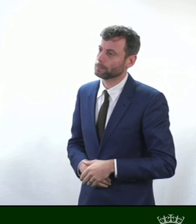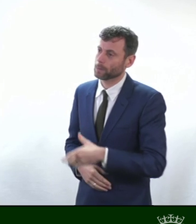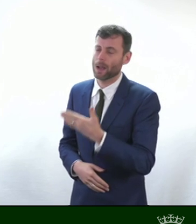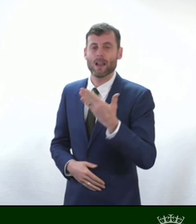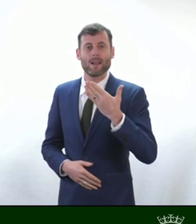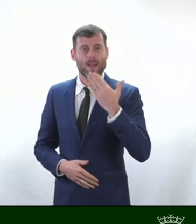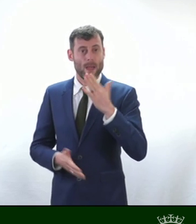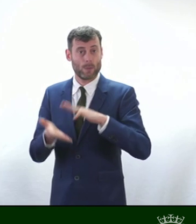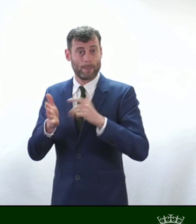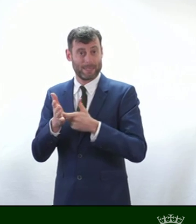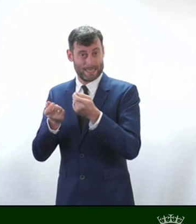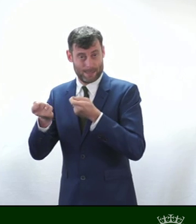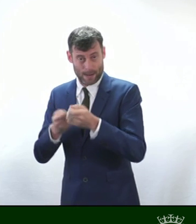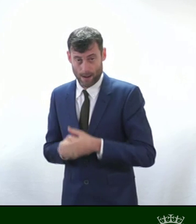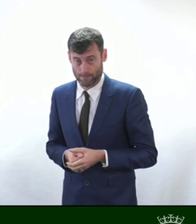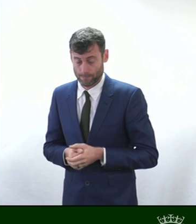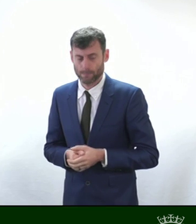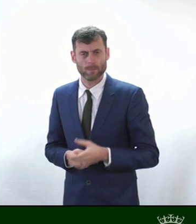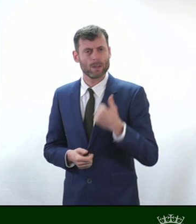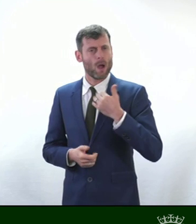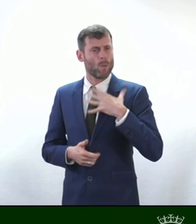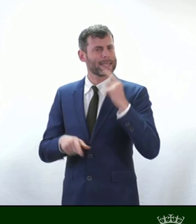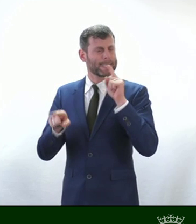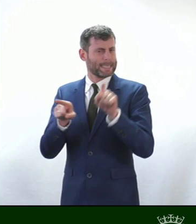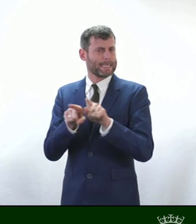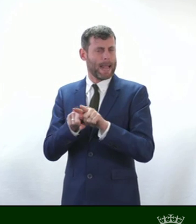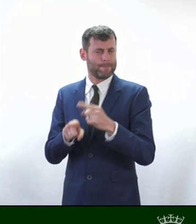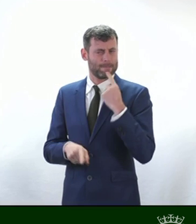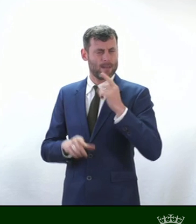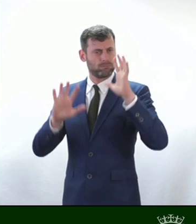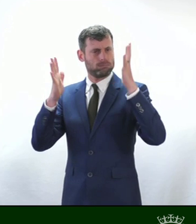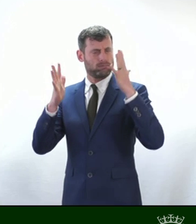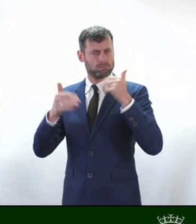I join the Prime Minister in his comments about the vaccine roll-out.